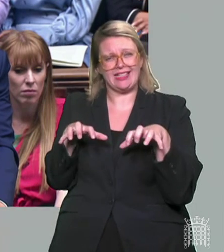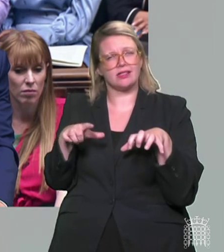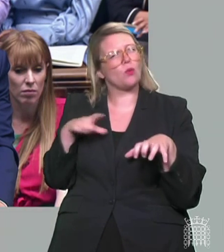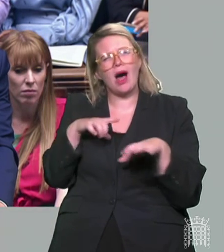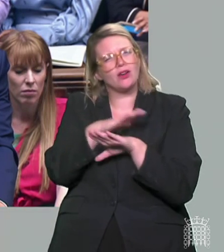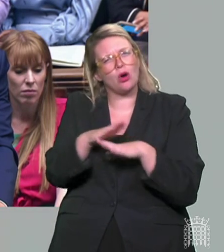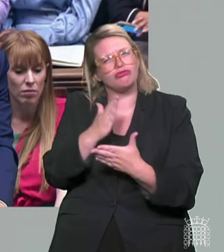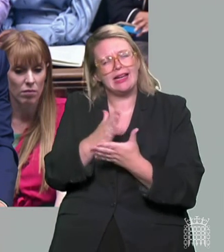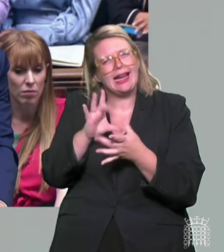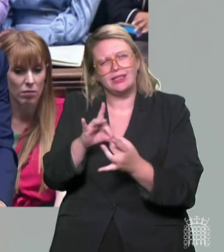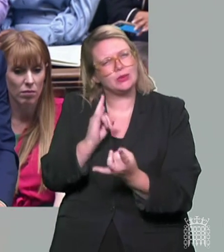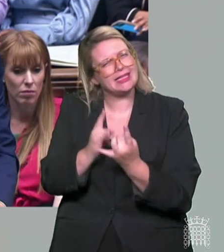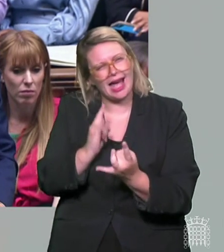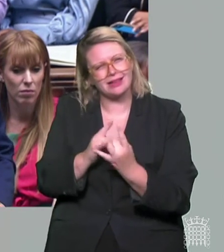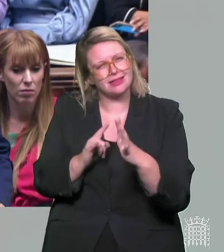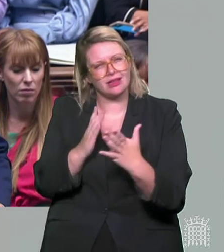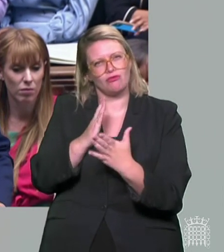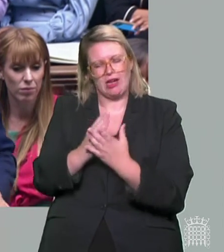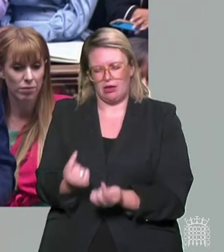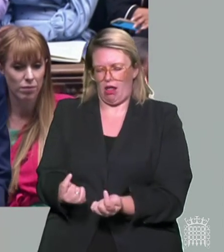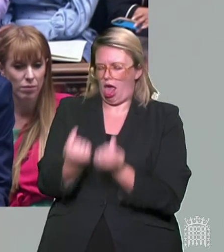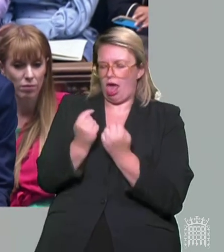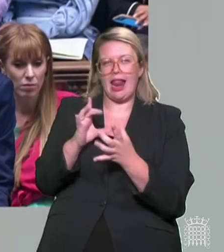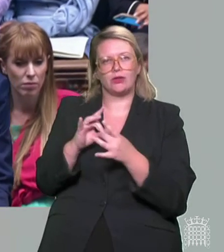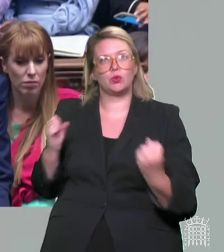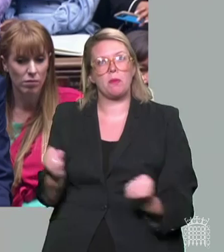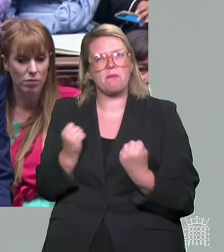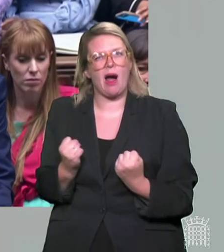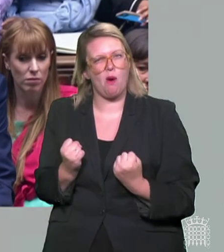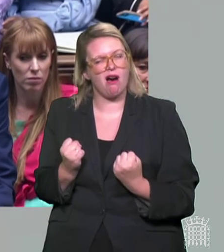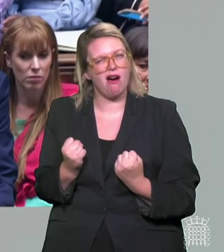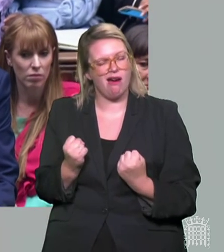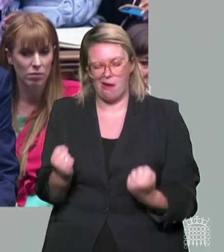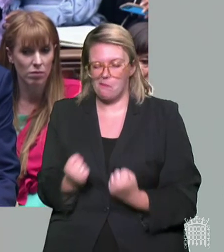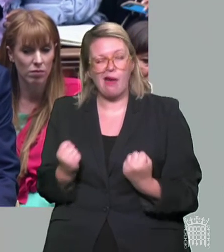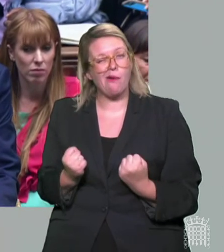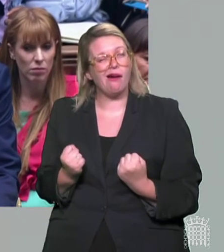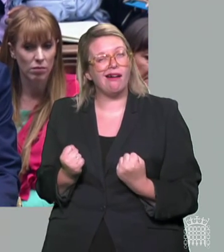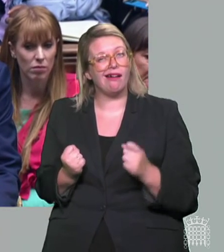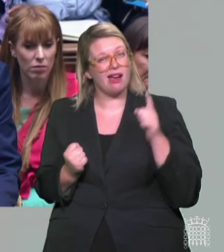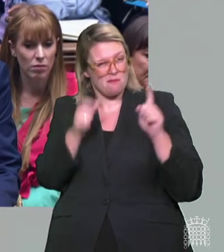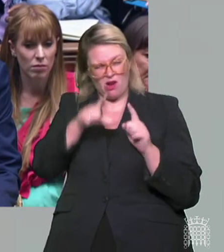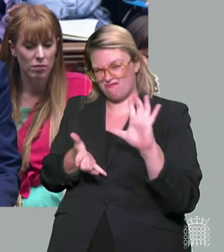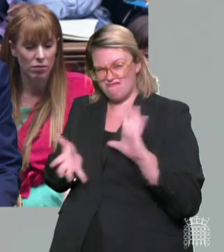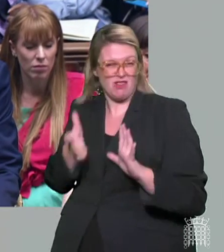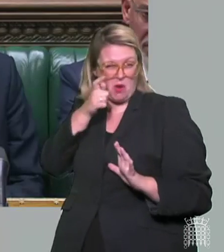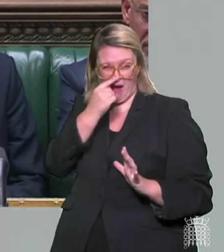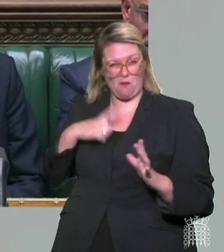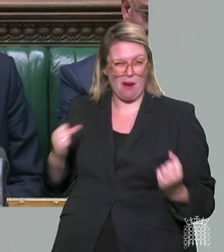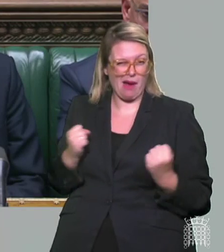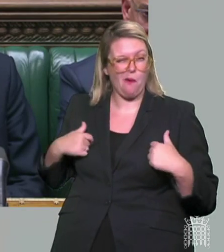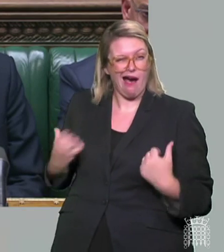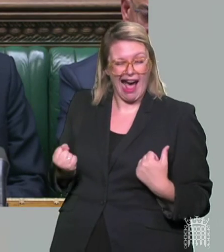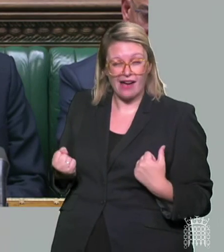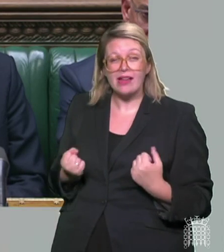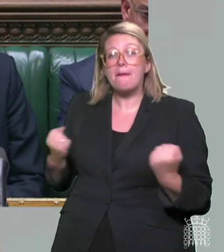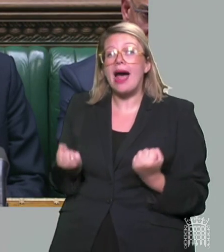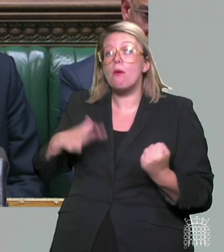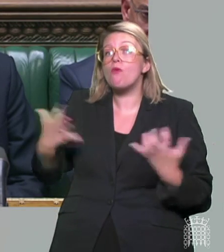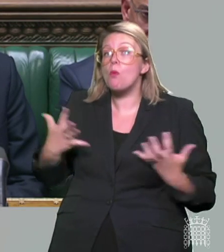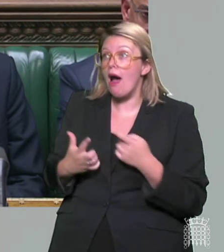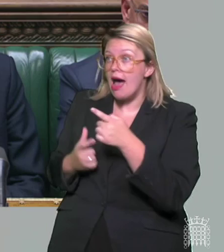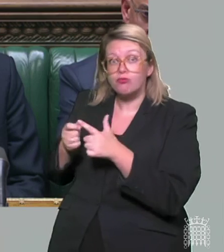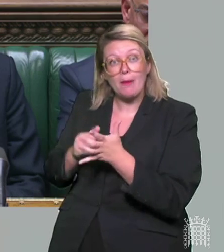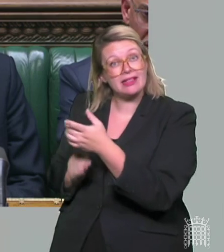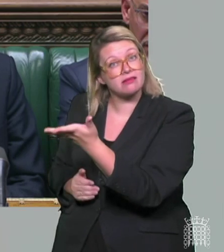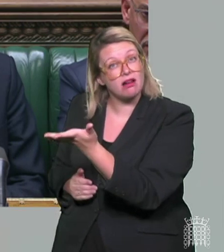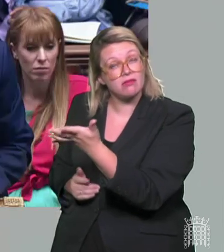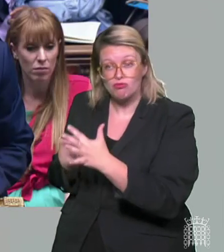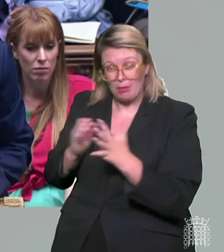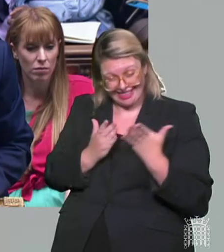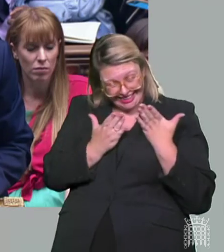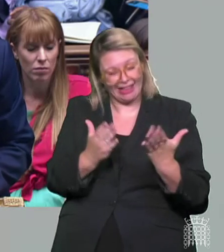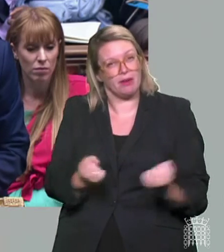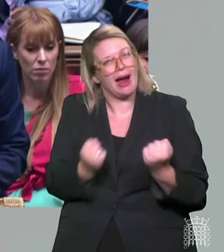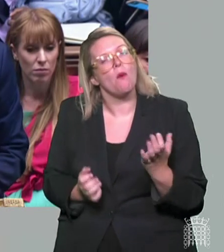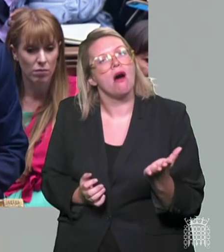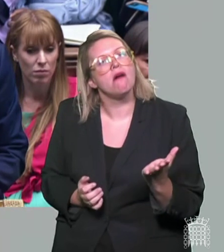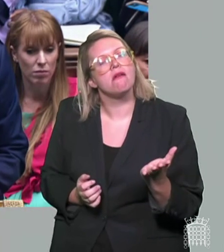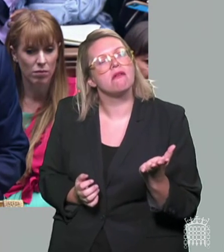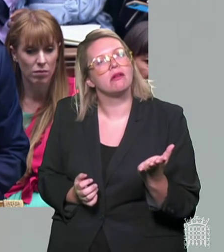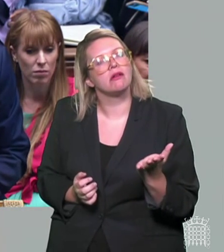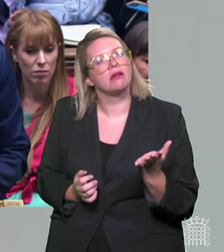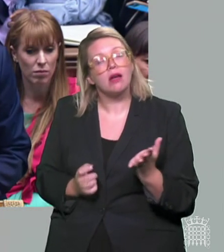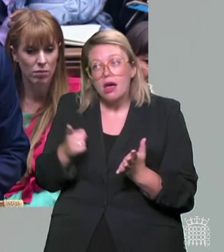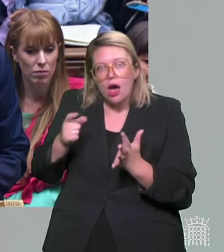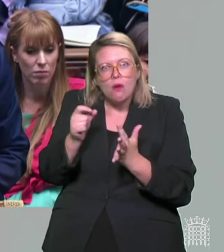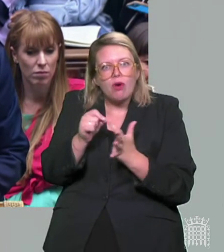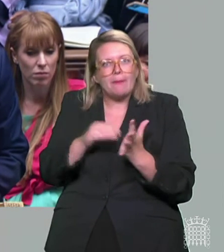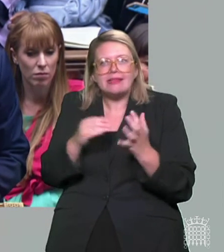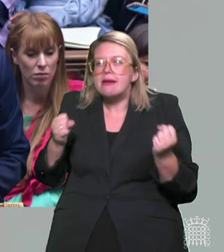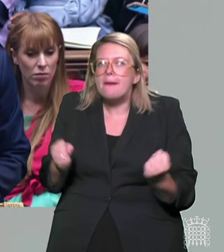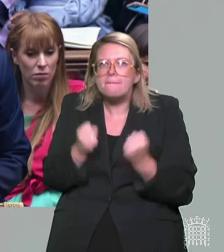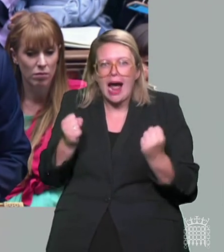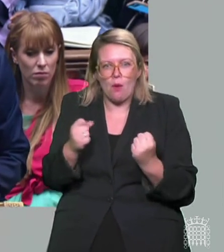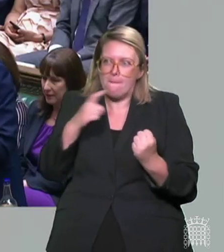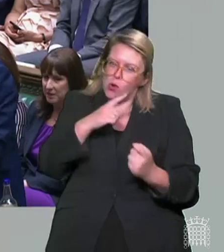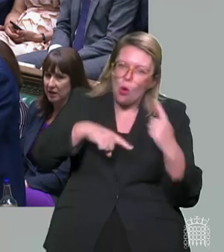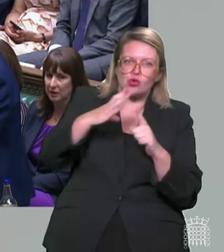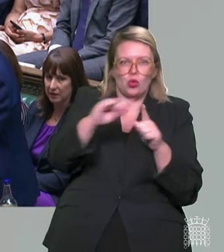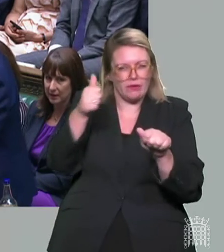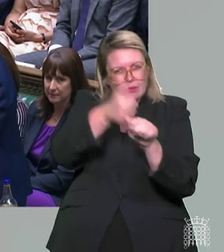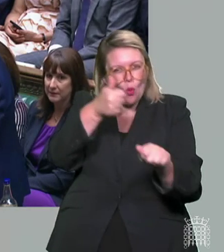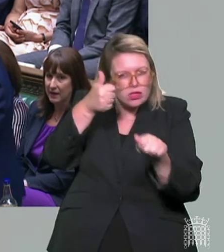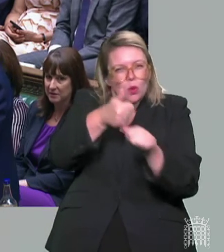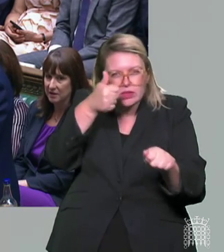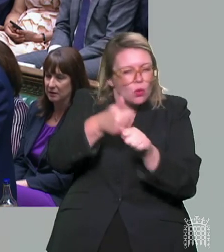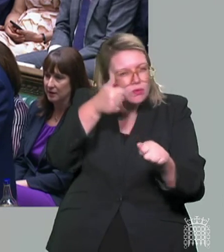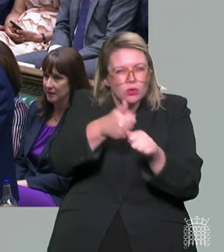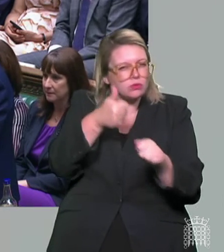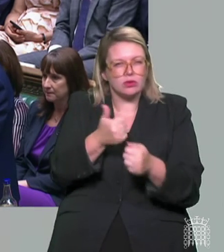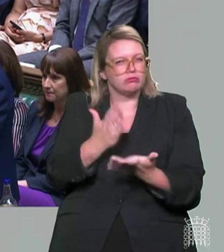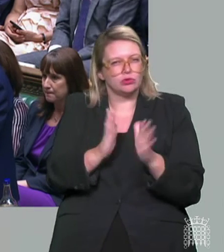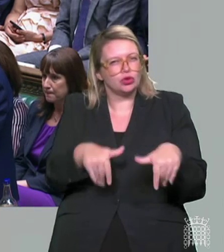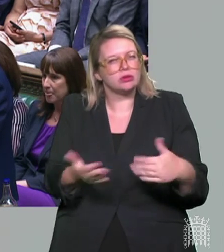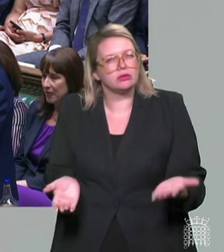The power that the disgraced Government Minister had was handed to him by that Prime Minister, and he is only in power because he has been propped up for months by a corrupted party defending the indefensible.